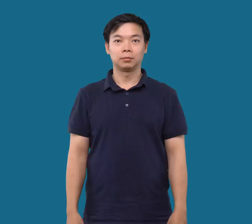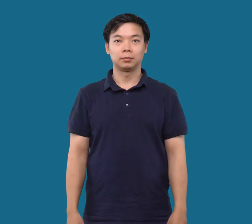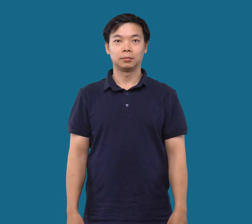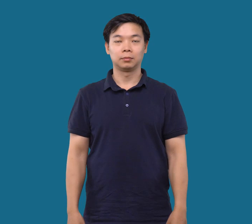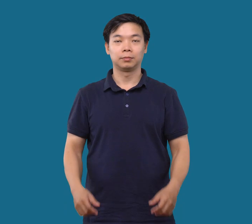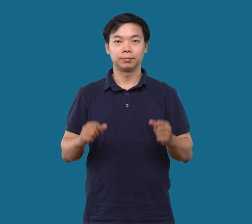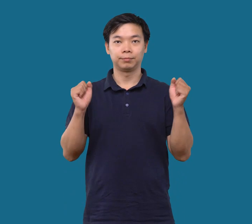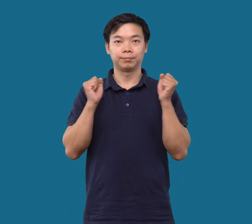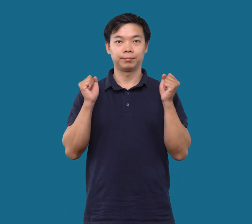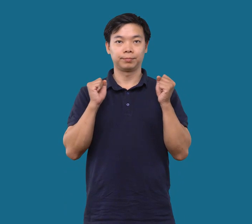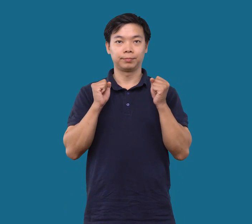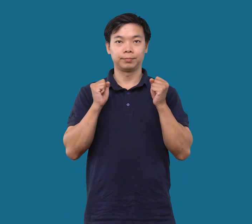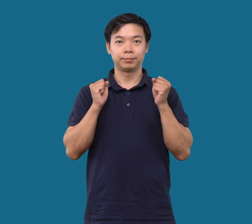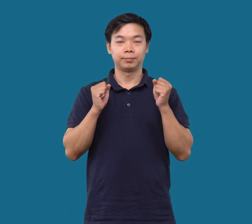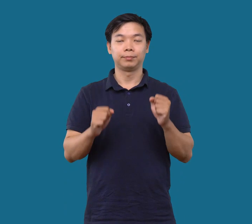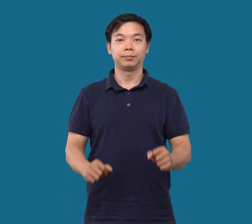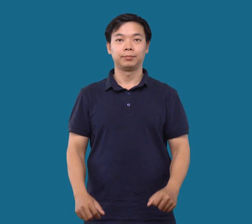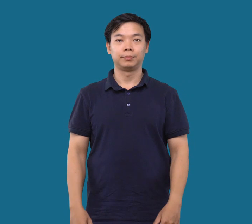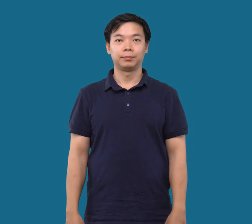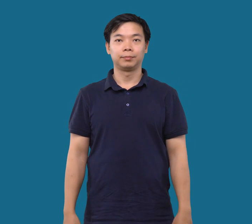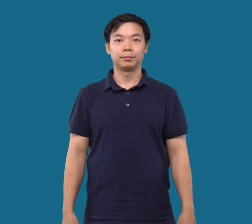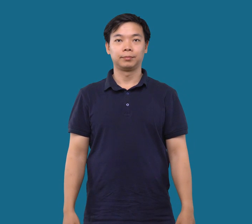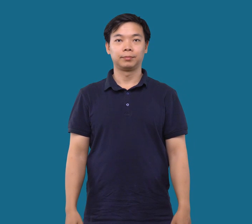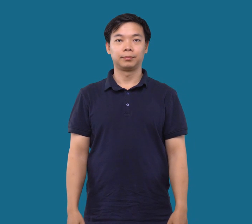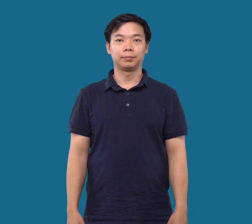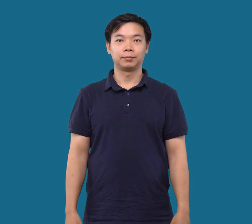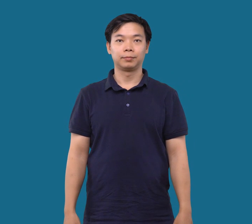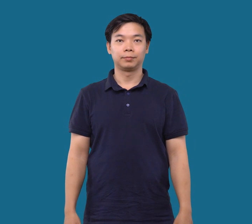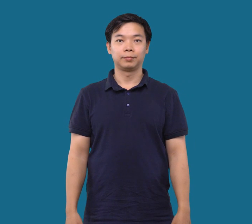mùa đông